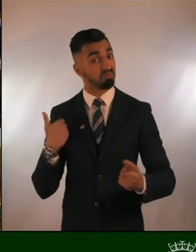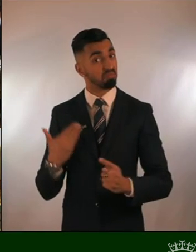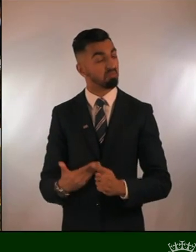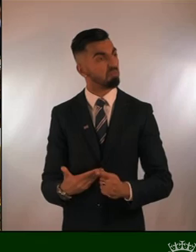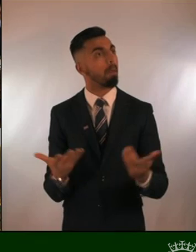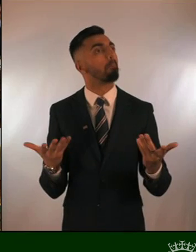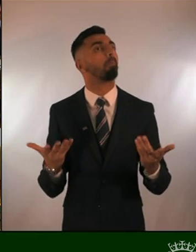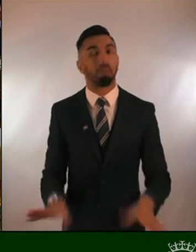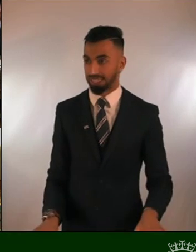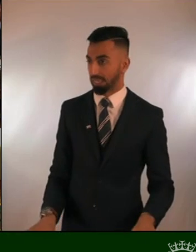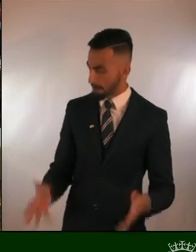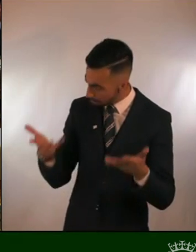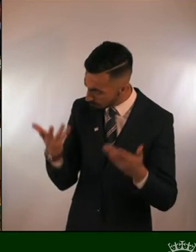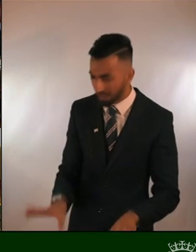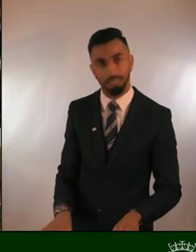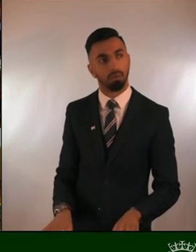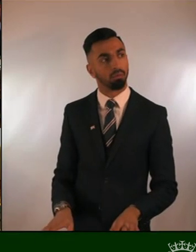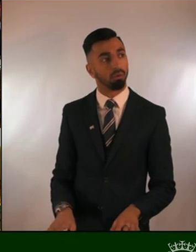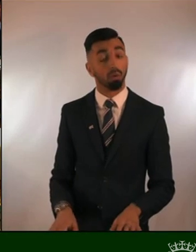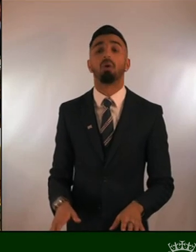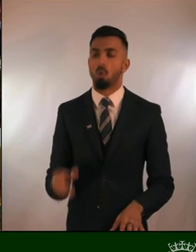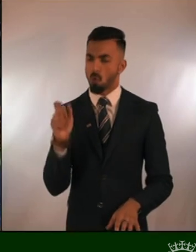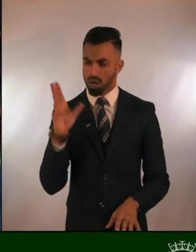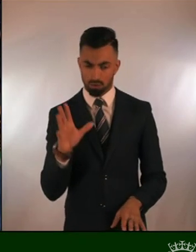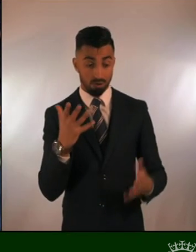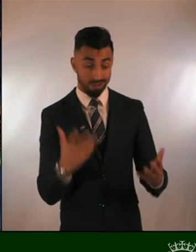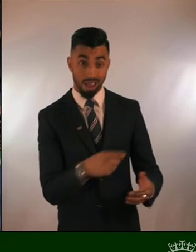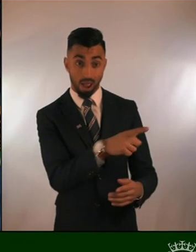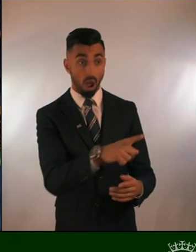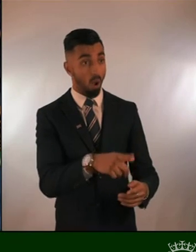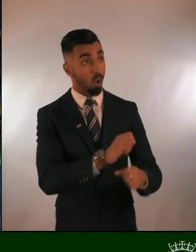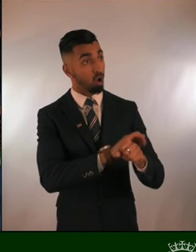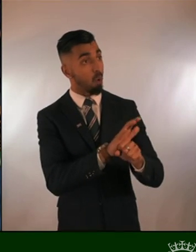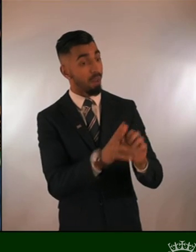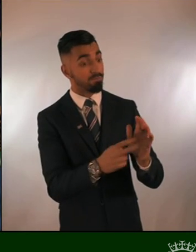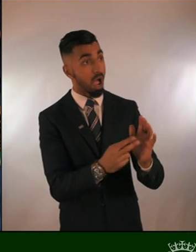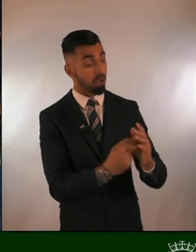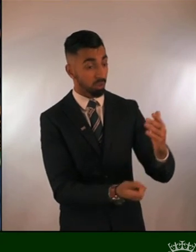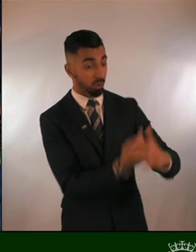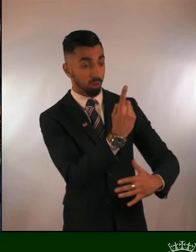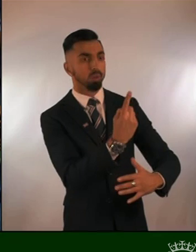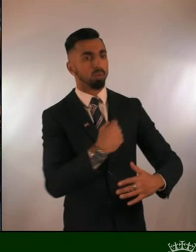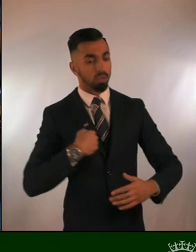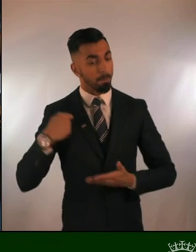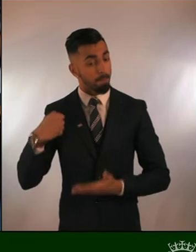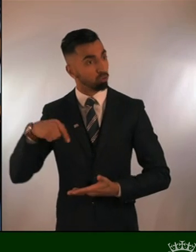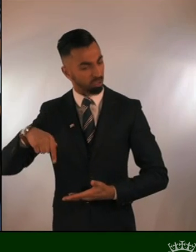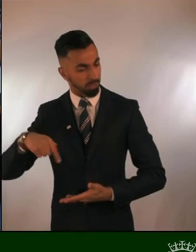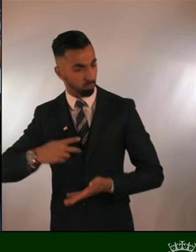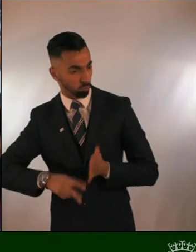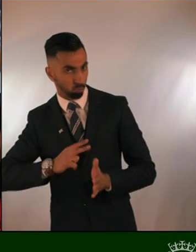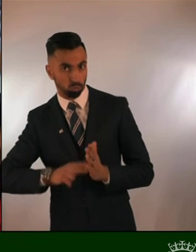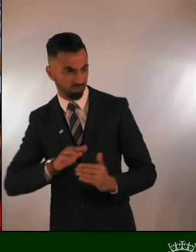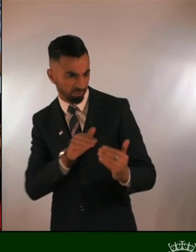This Budget responds, at scale, to the immediate threat of coronavirus and it reports on an economy whose foundations are strong.